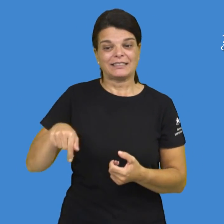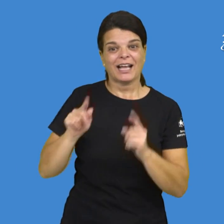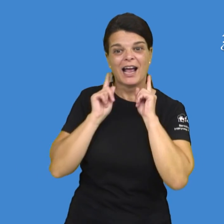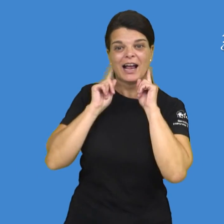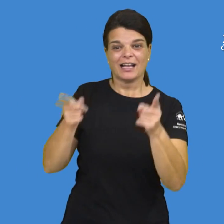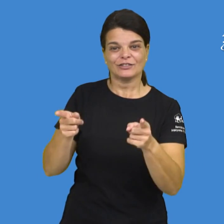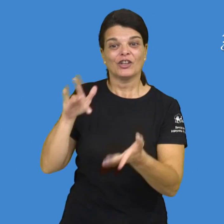caso